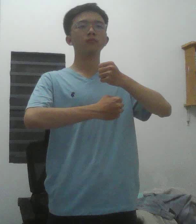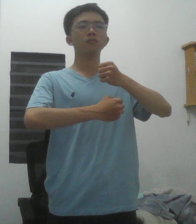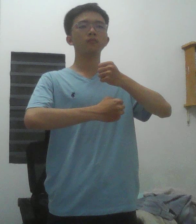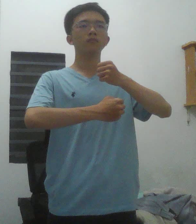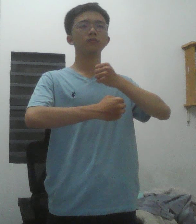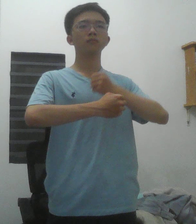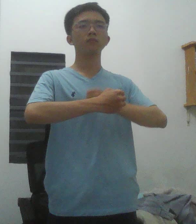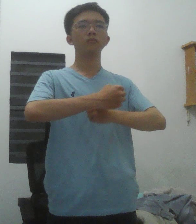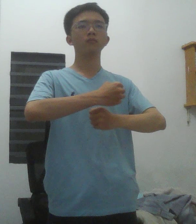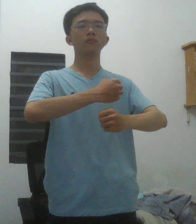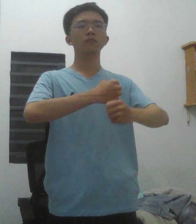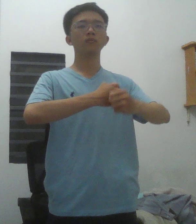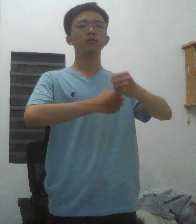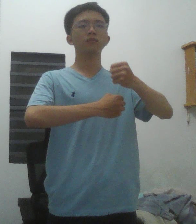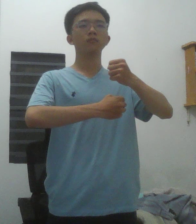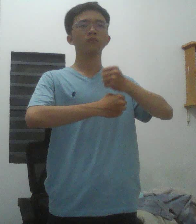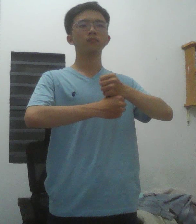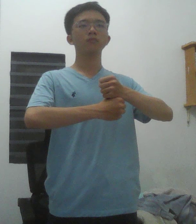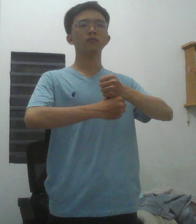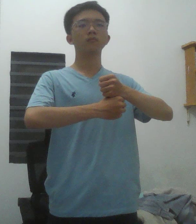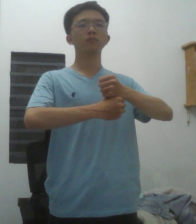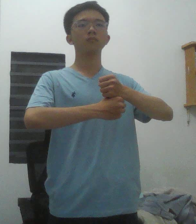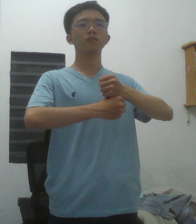nam